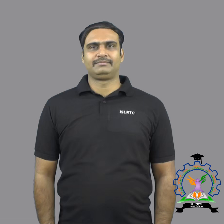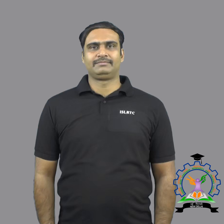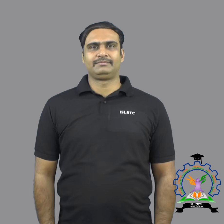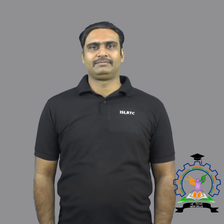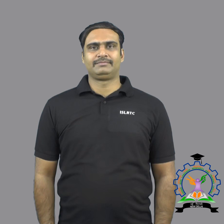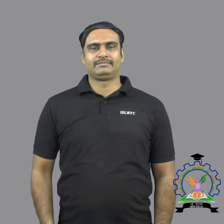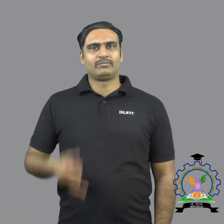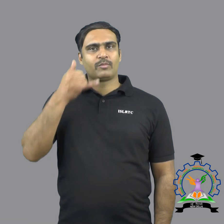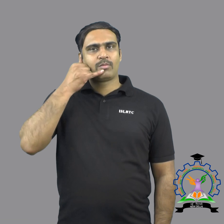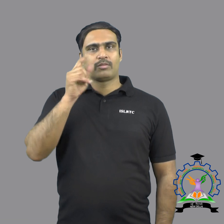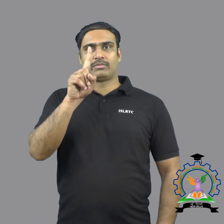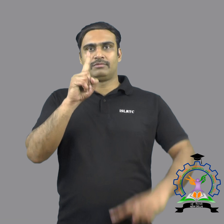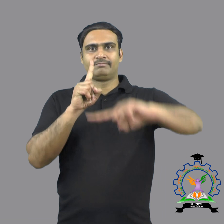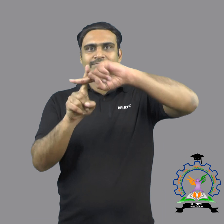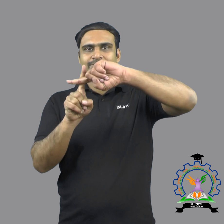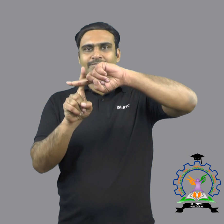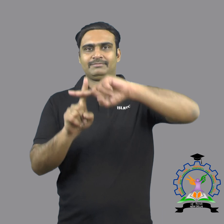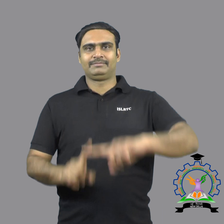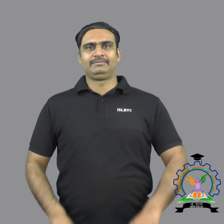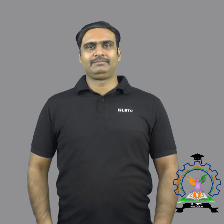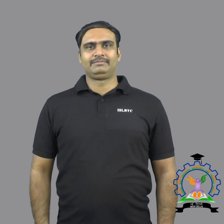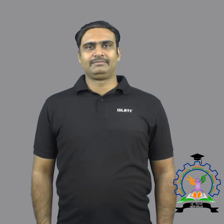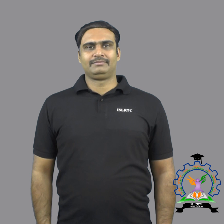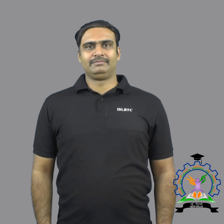Oneplus Mobile